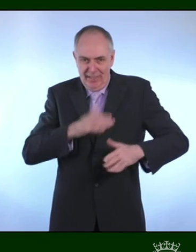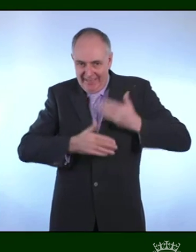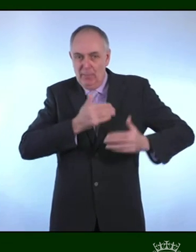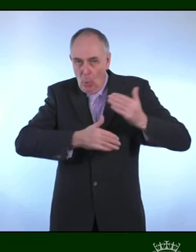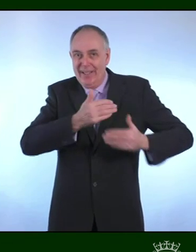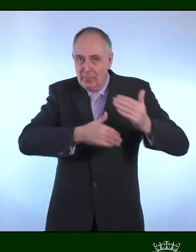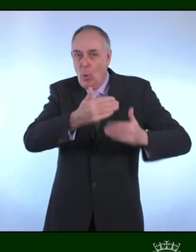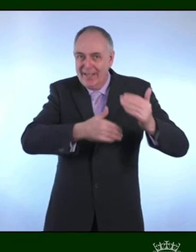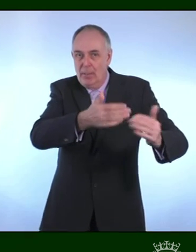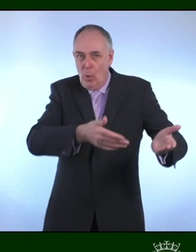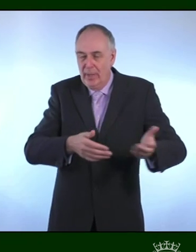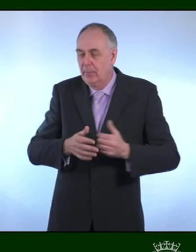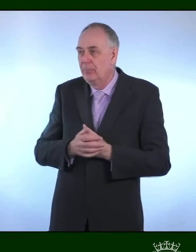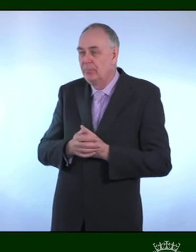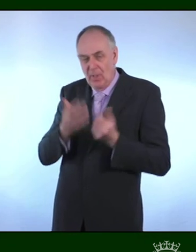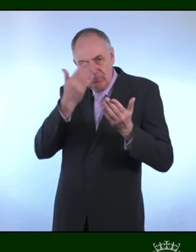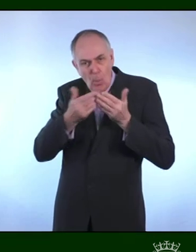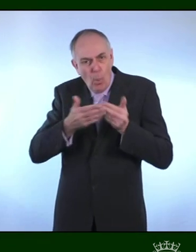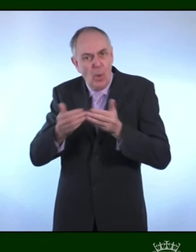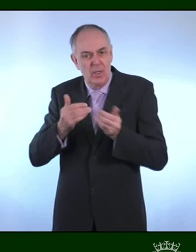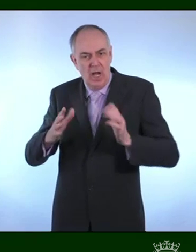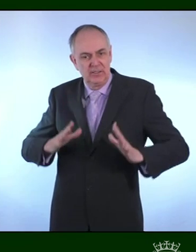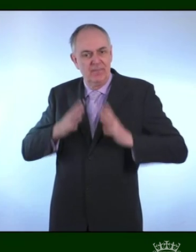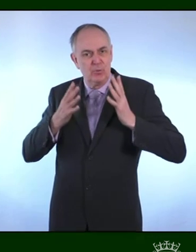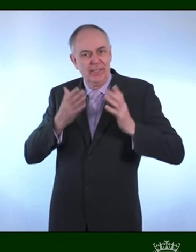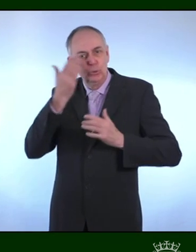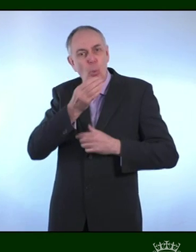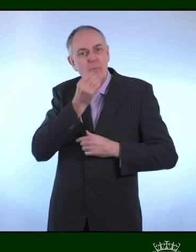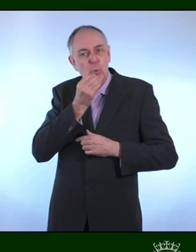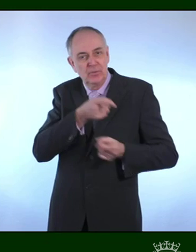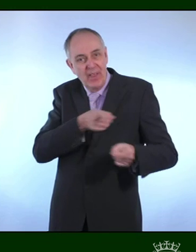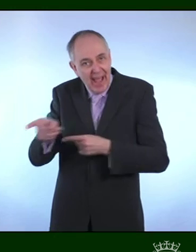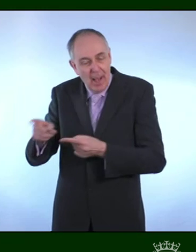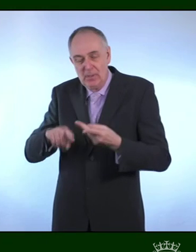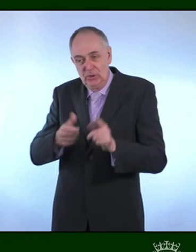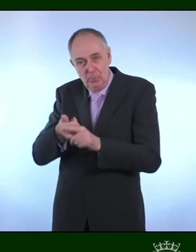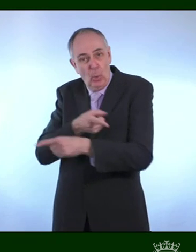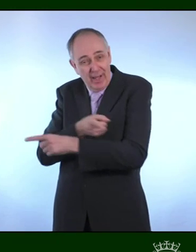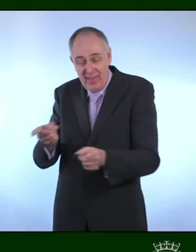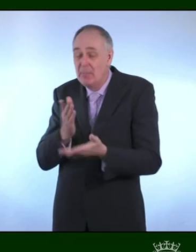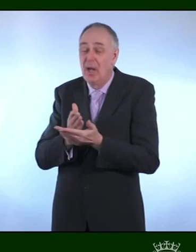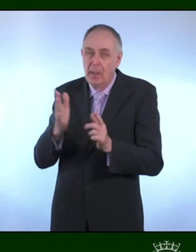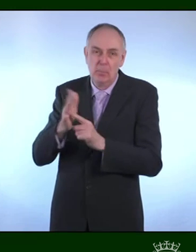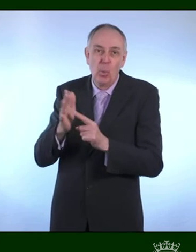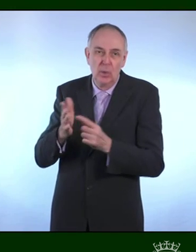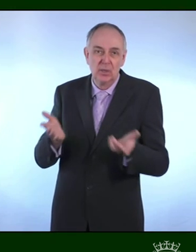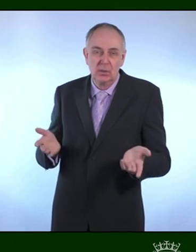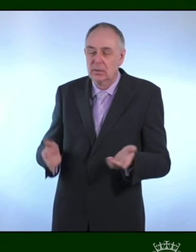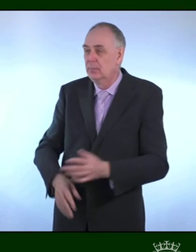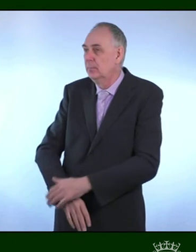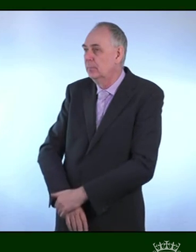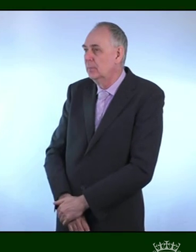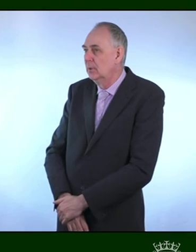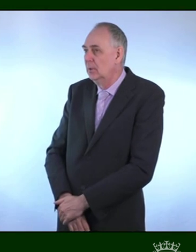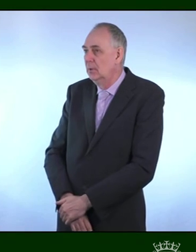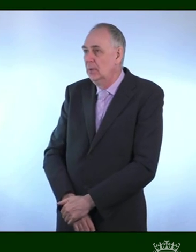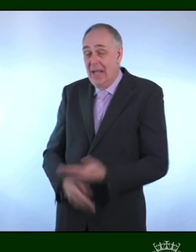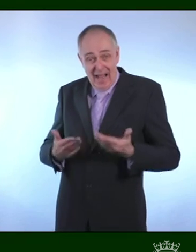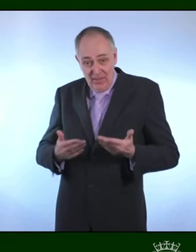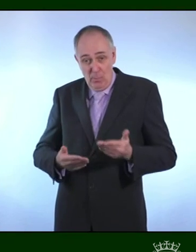The administration of free school meals, supporting kids who need them, is an absolute top priority of ours.